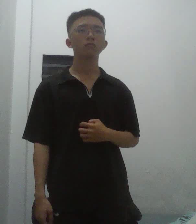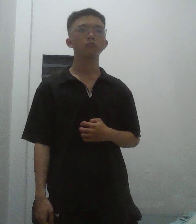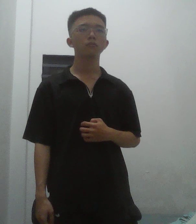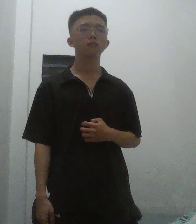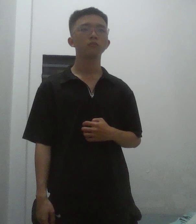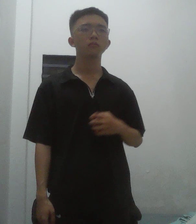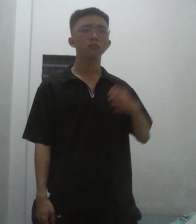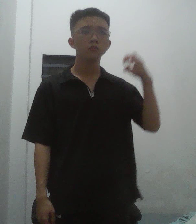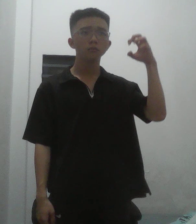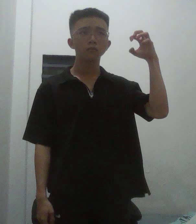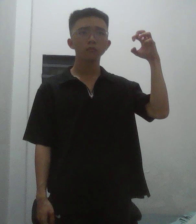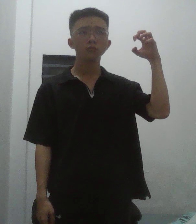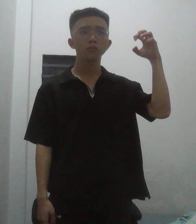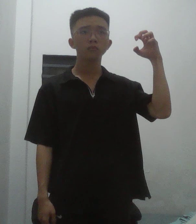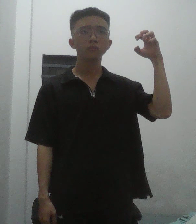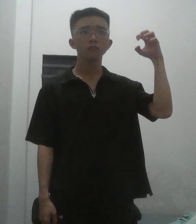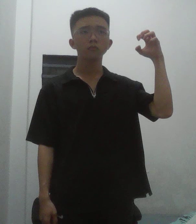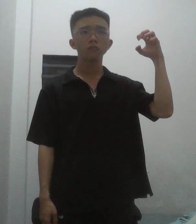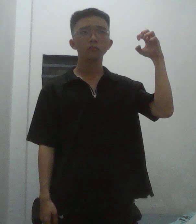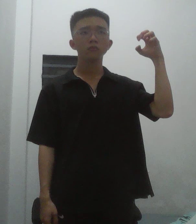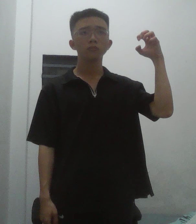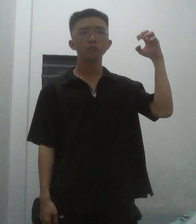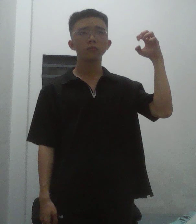tuc gian